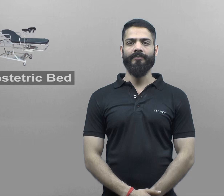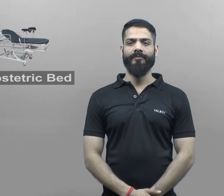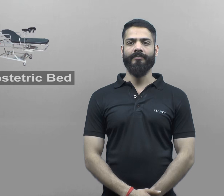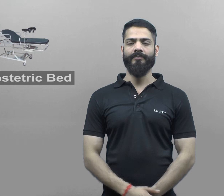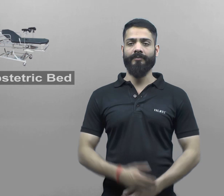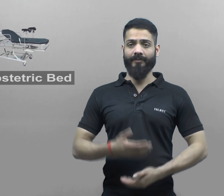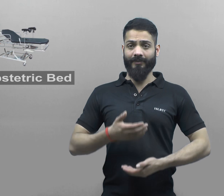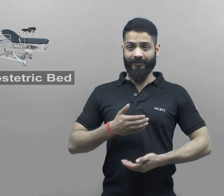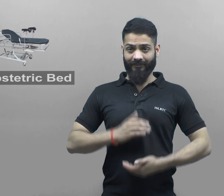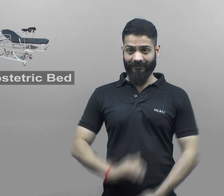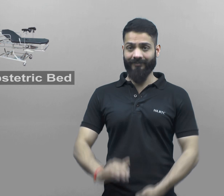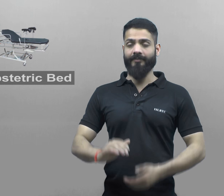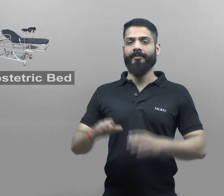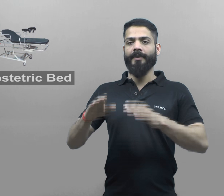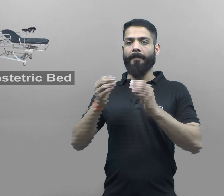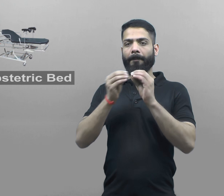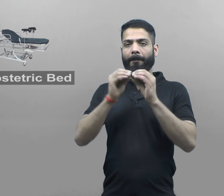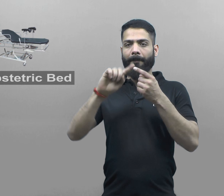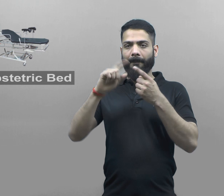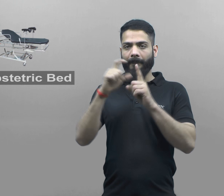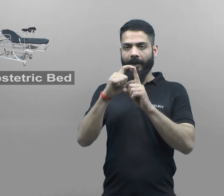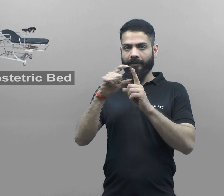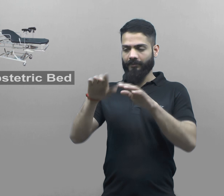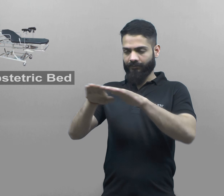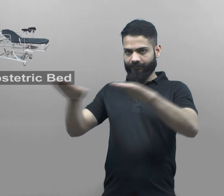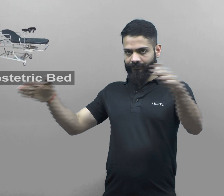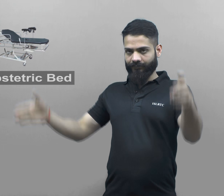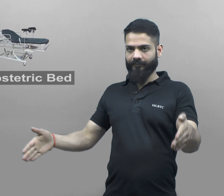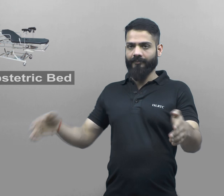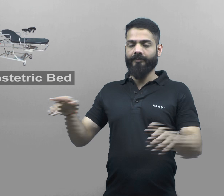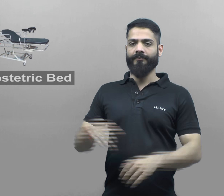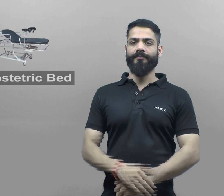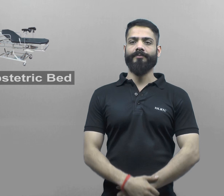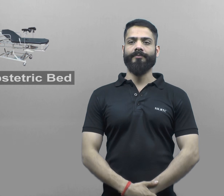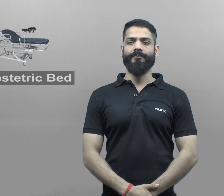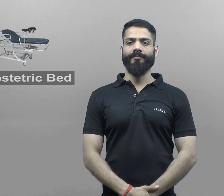Obstetric Bed